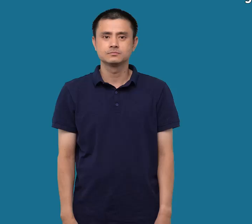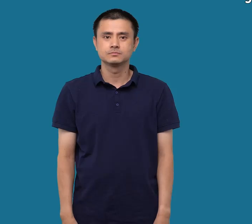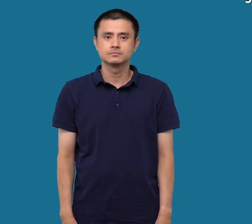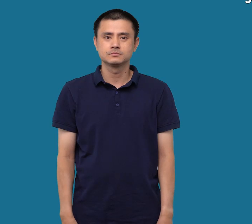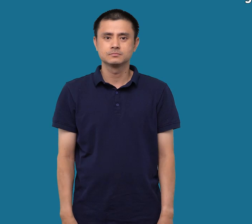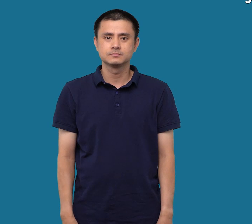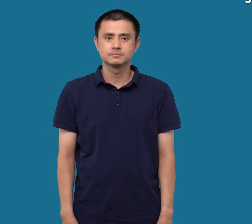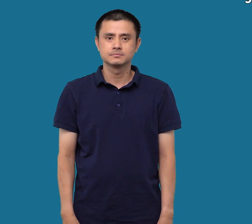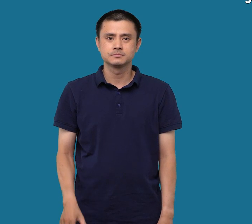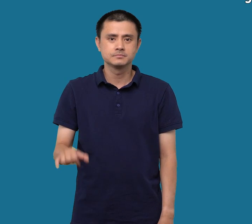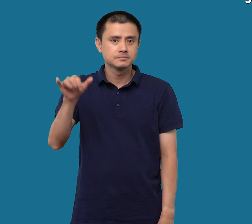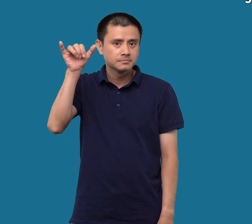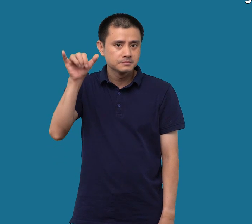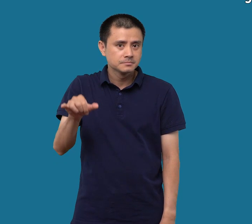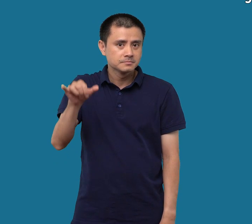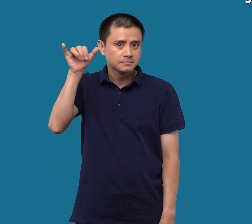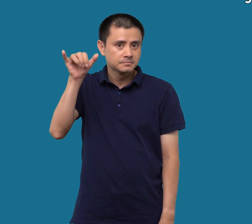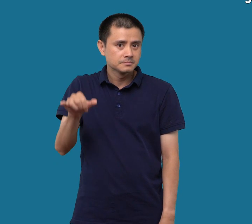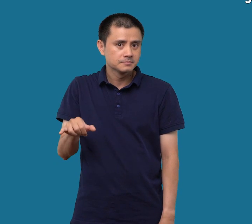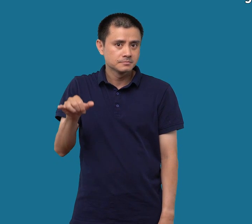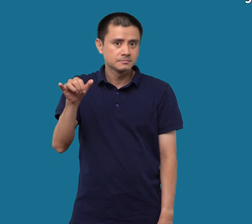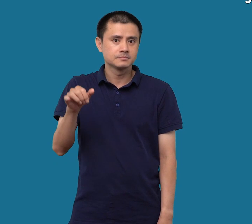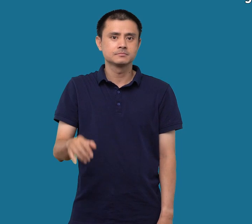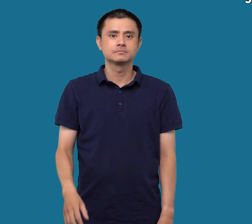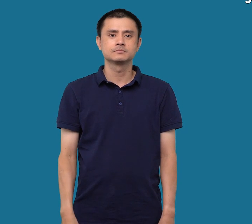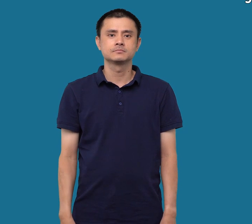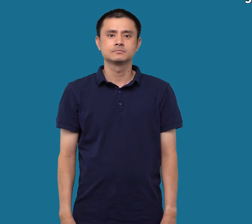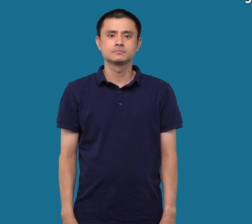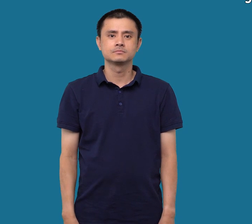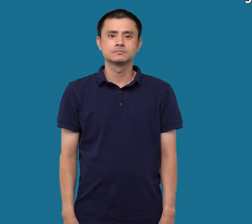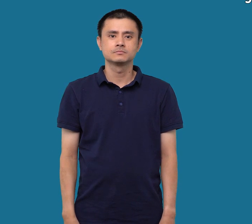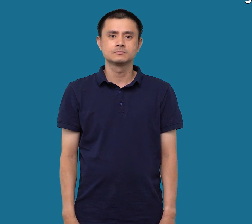giá trị tuyệt đối